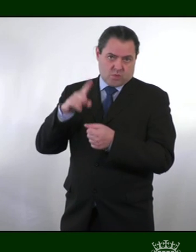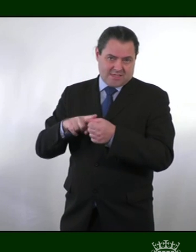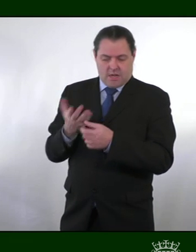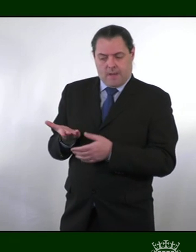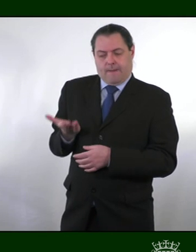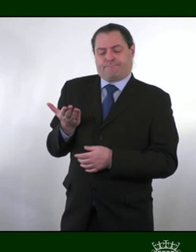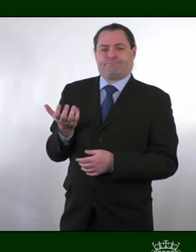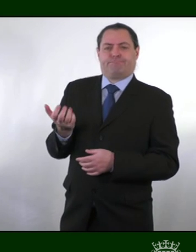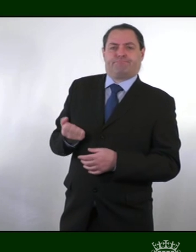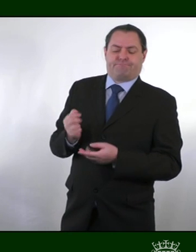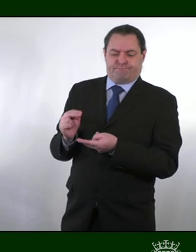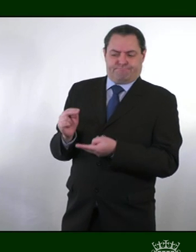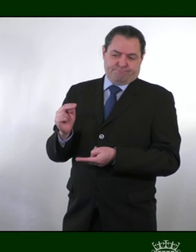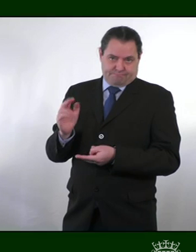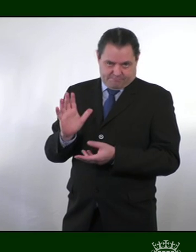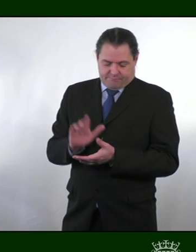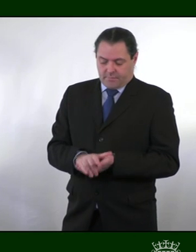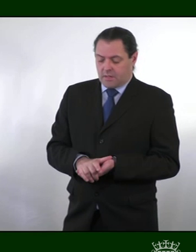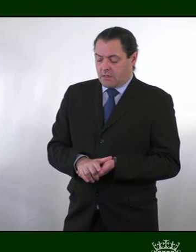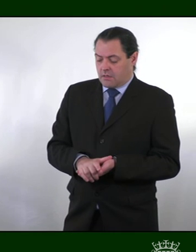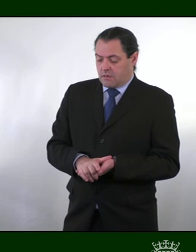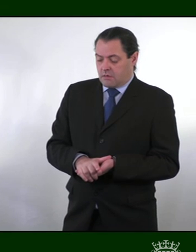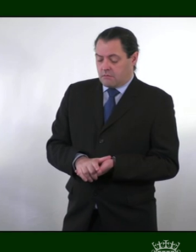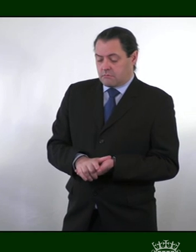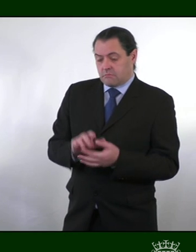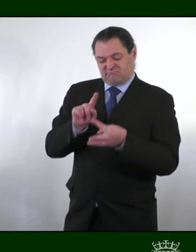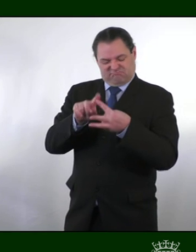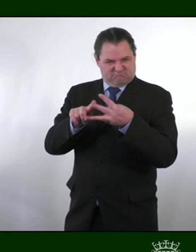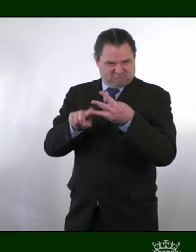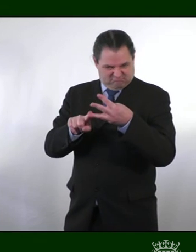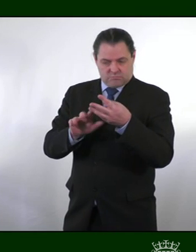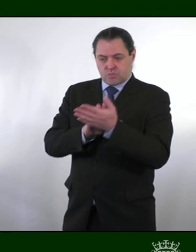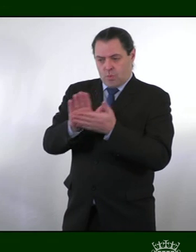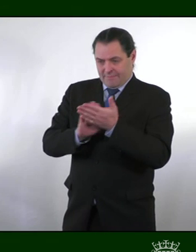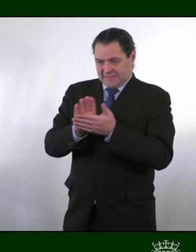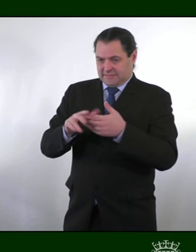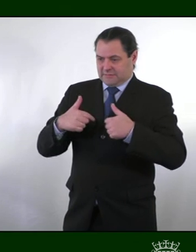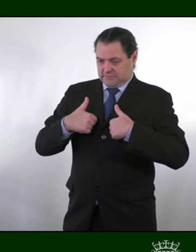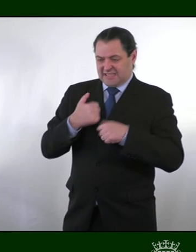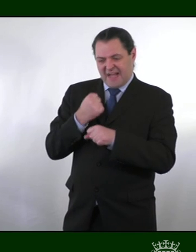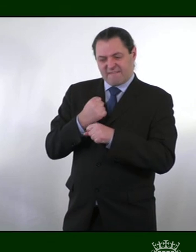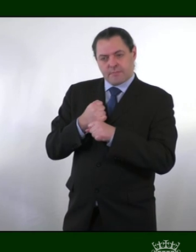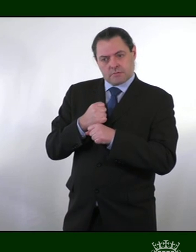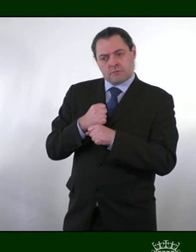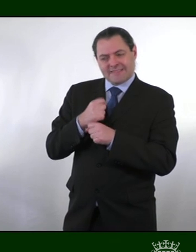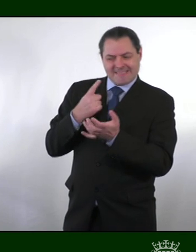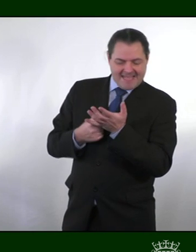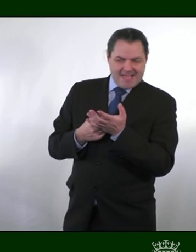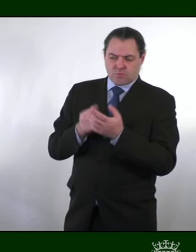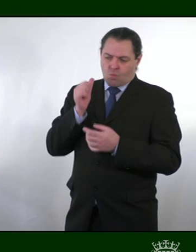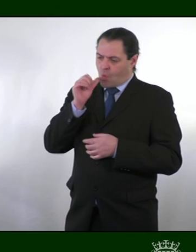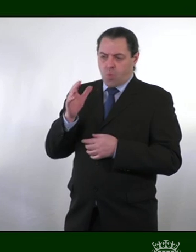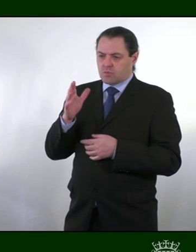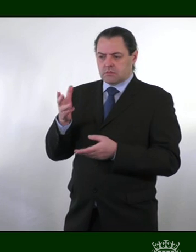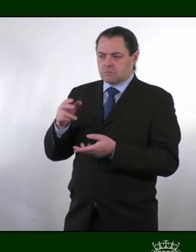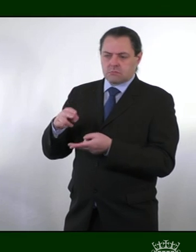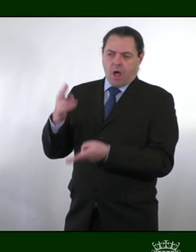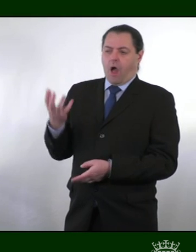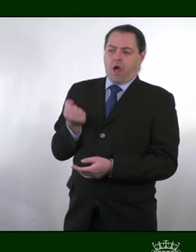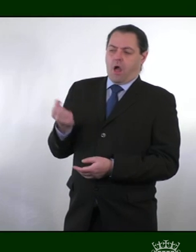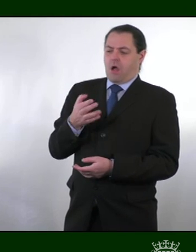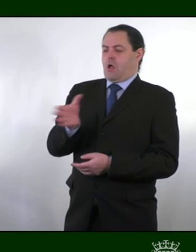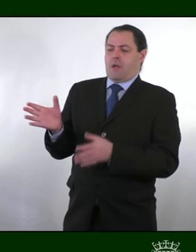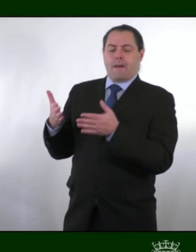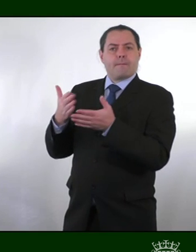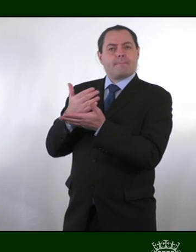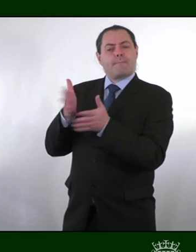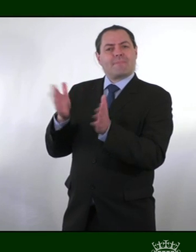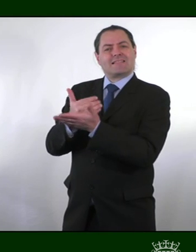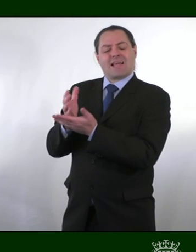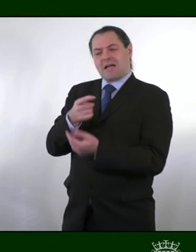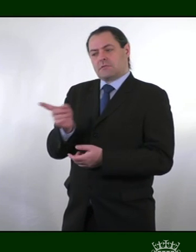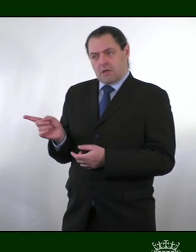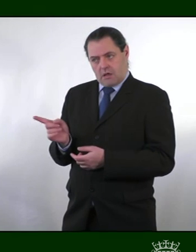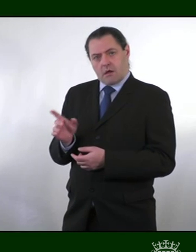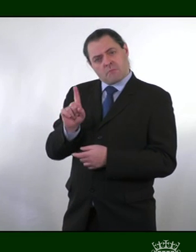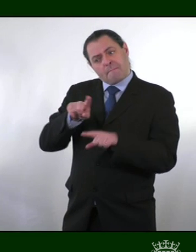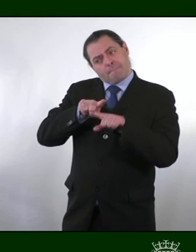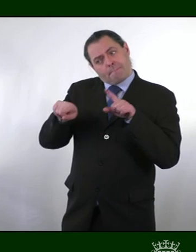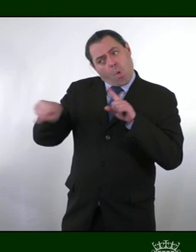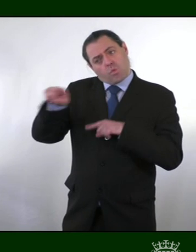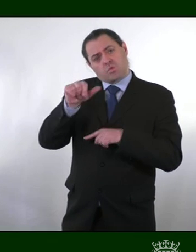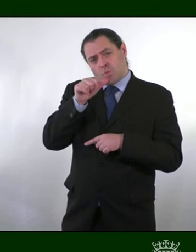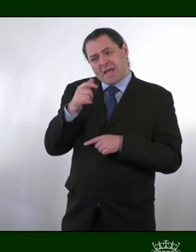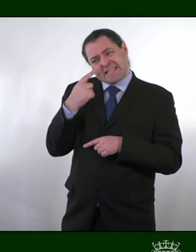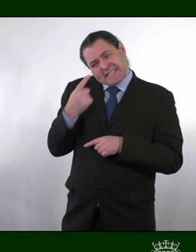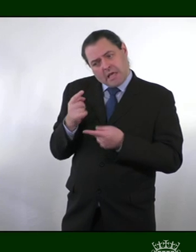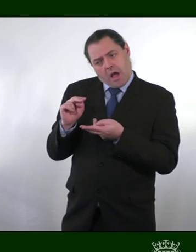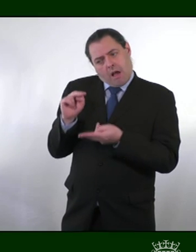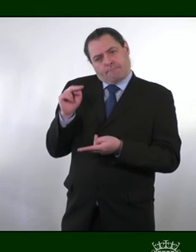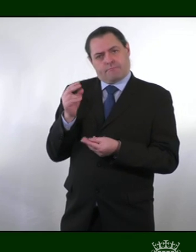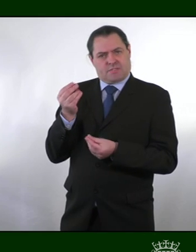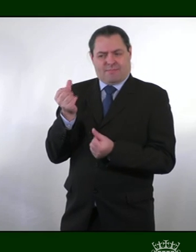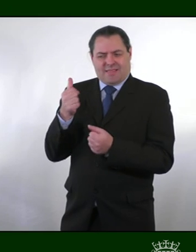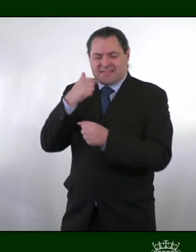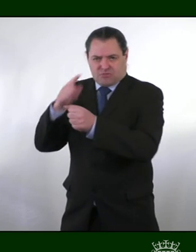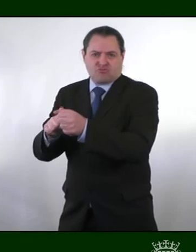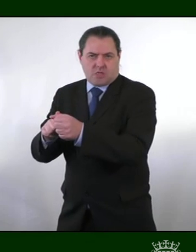What this means is that while the Government are making the difficult decision to control public sector pay, the majority of public sector workers will see their pay increase next year.